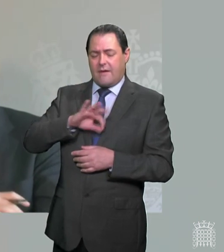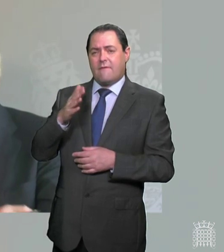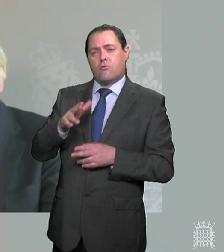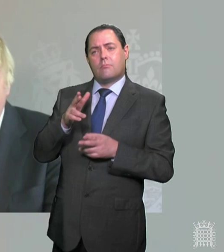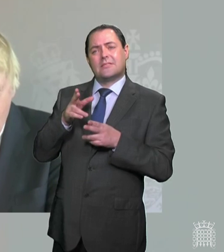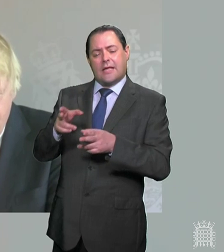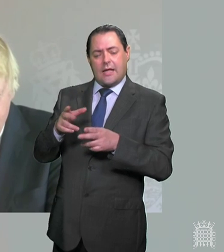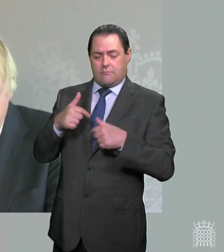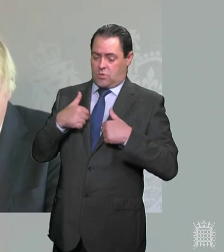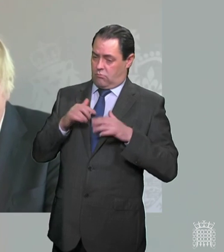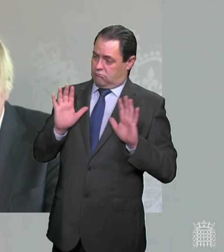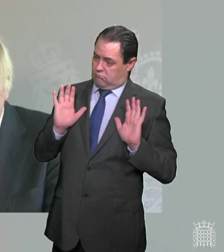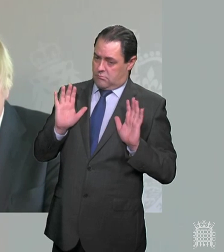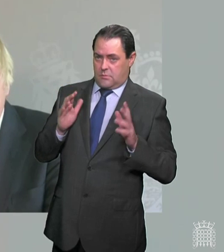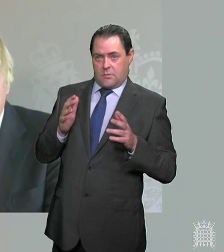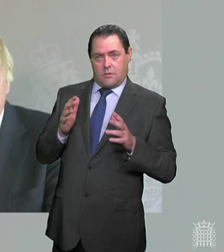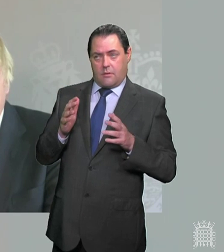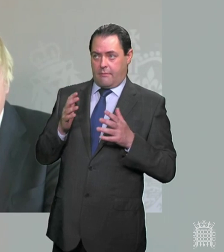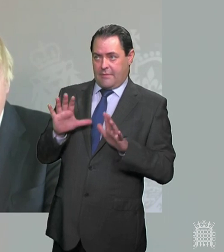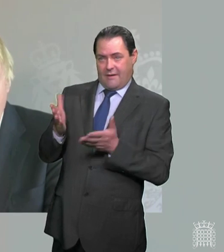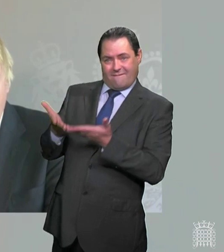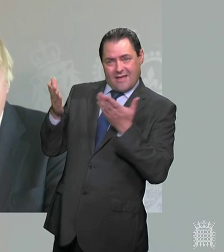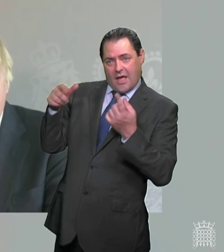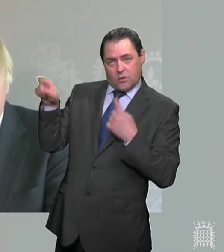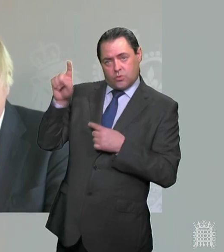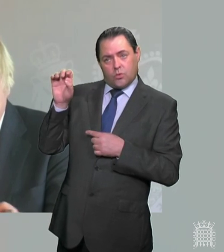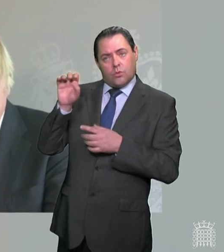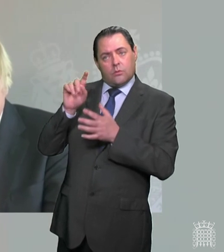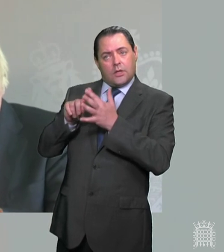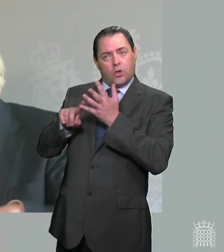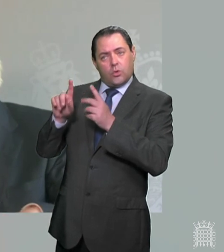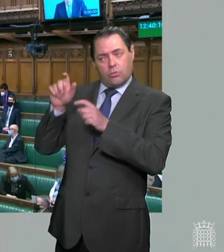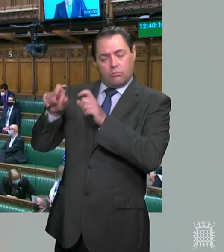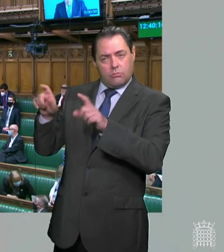Never let it be said that we have done an injustice to that group.